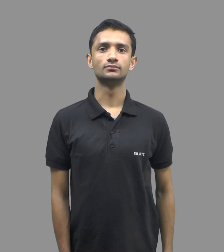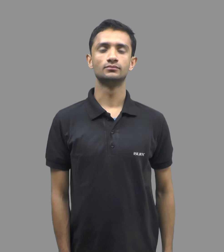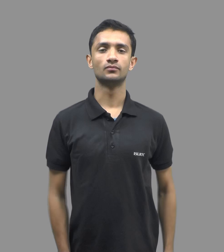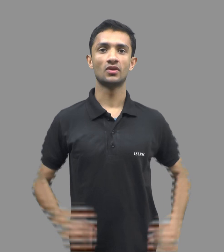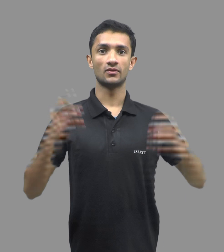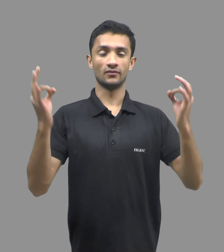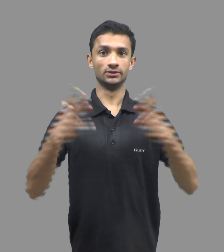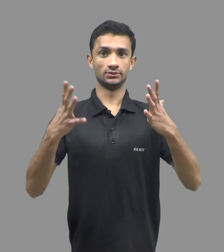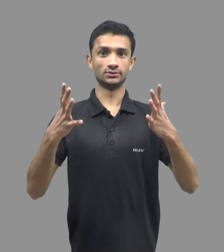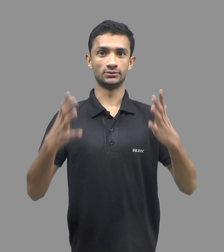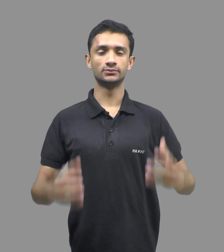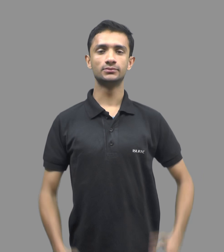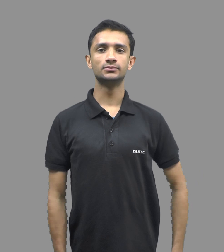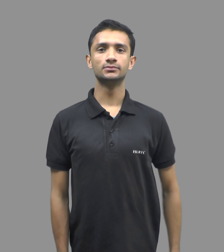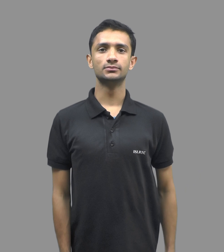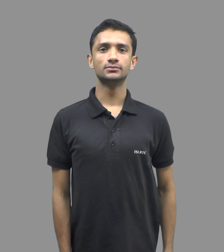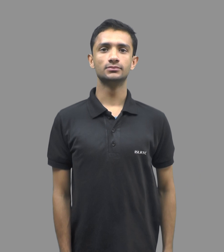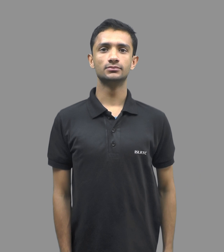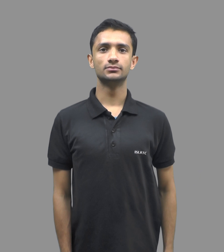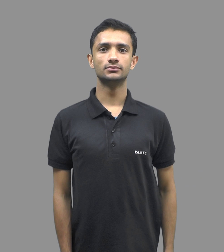Fresh